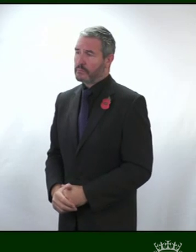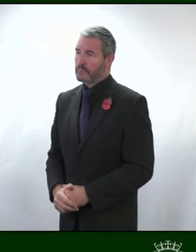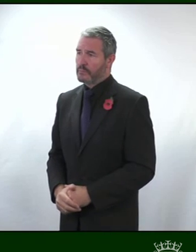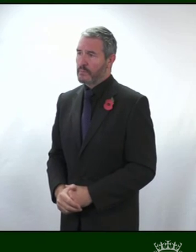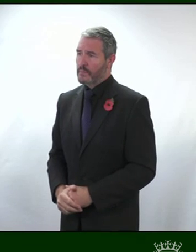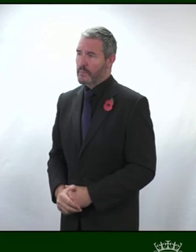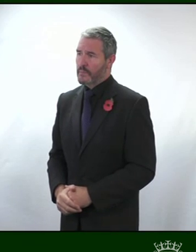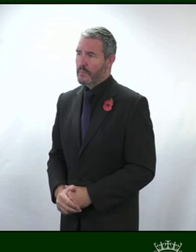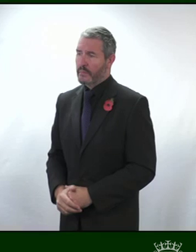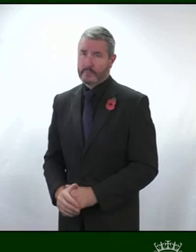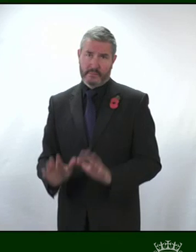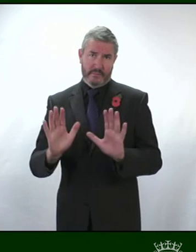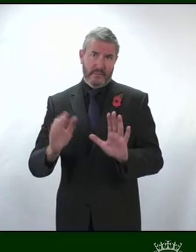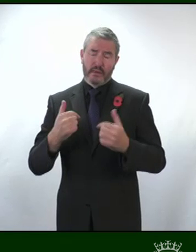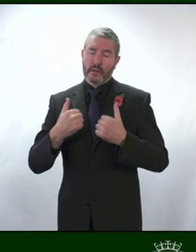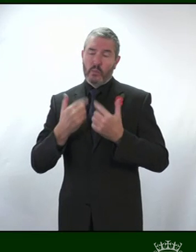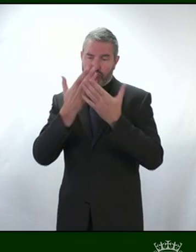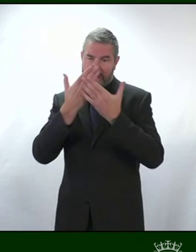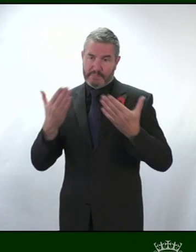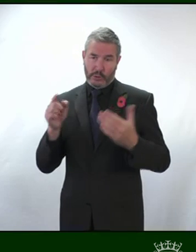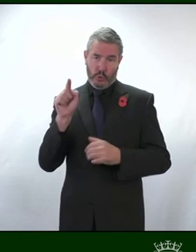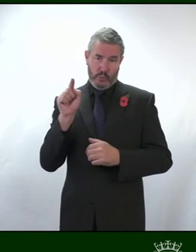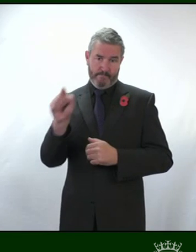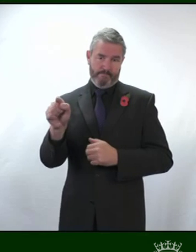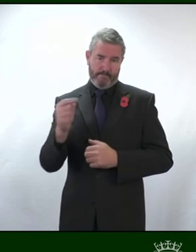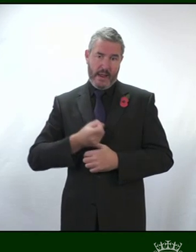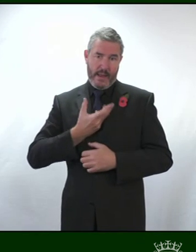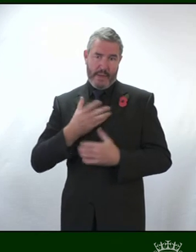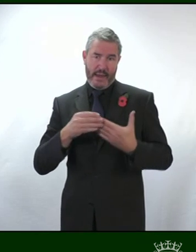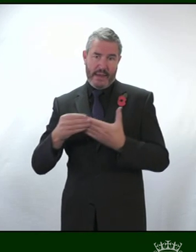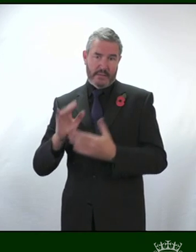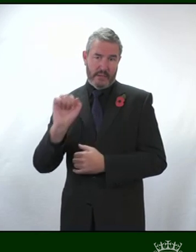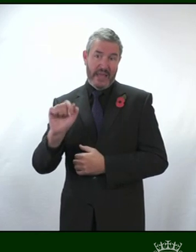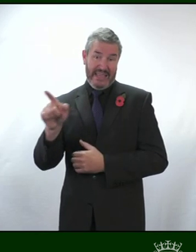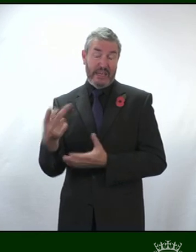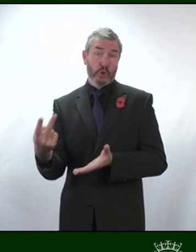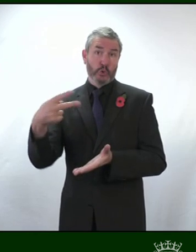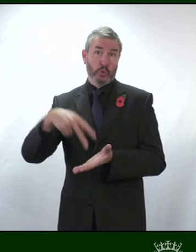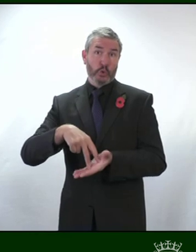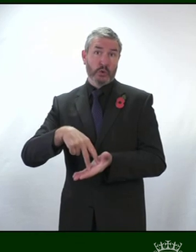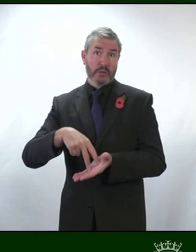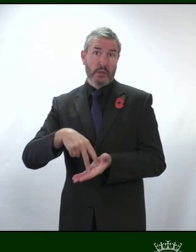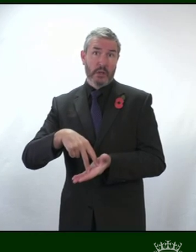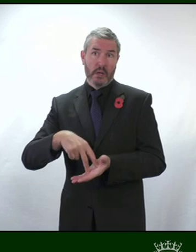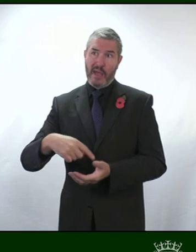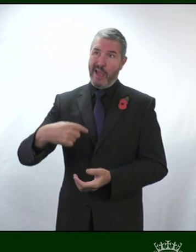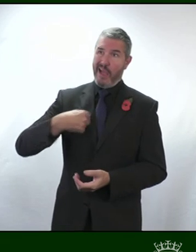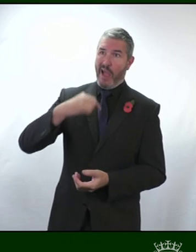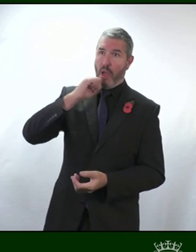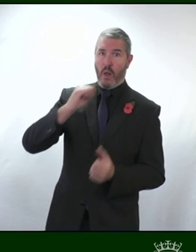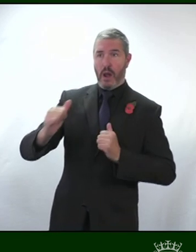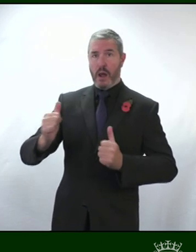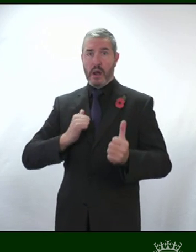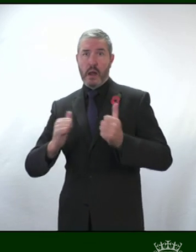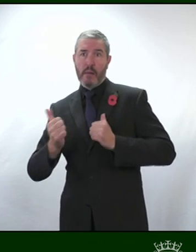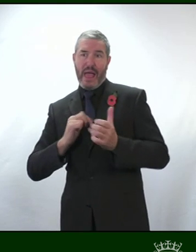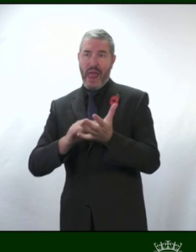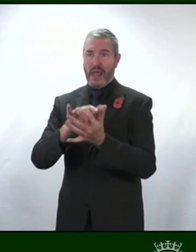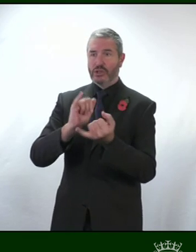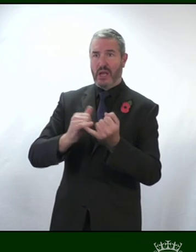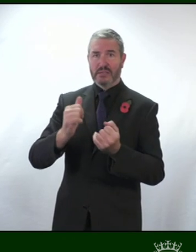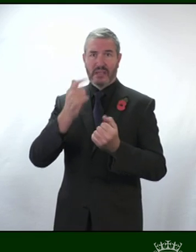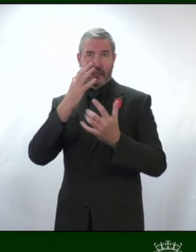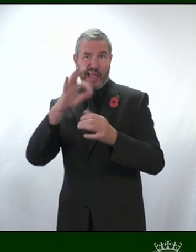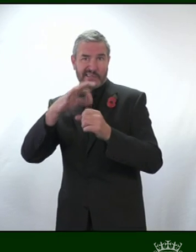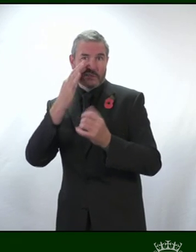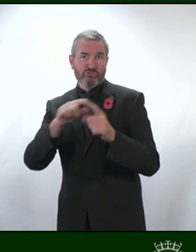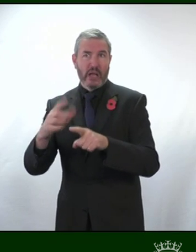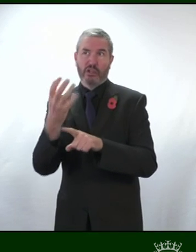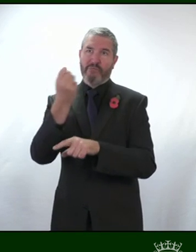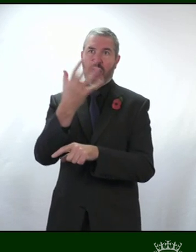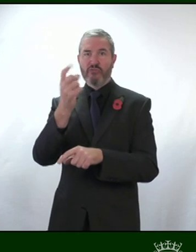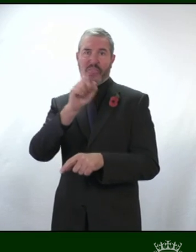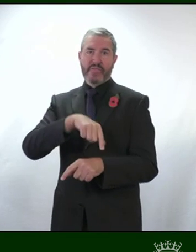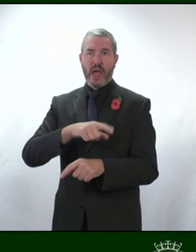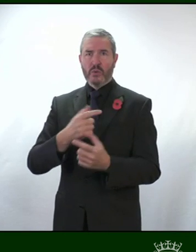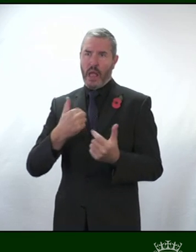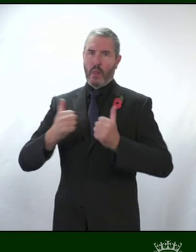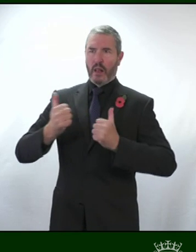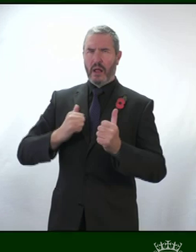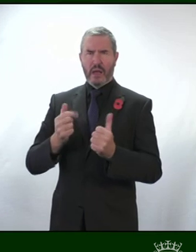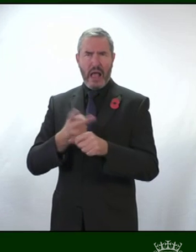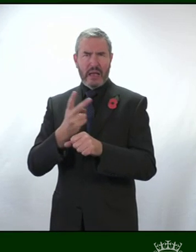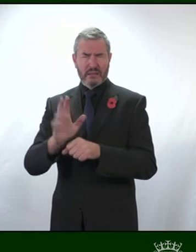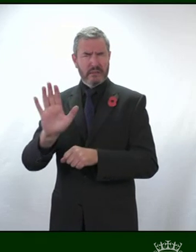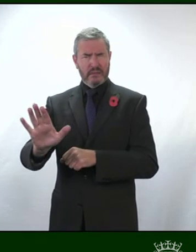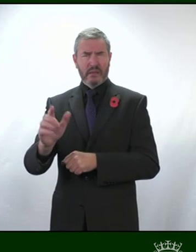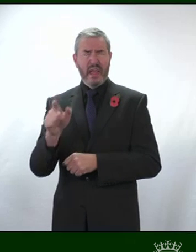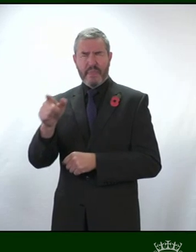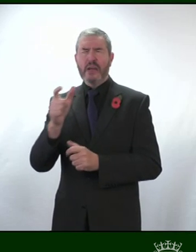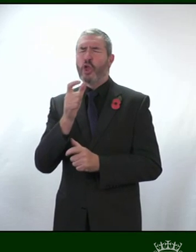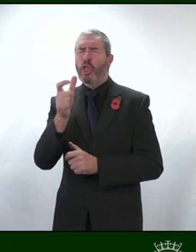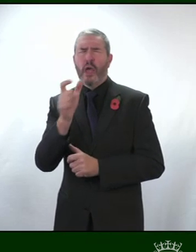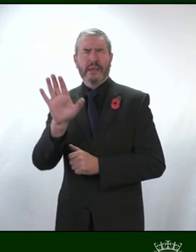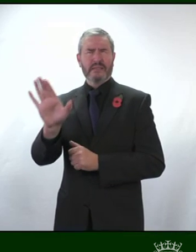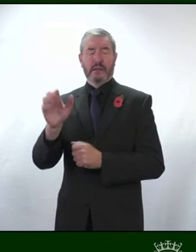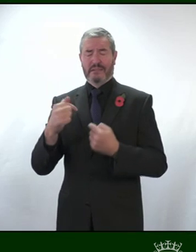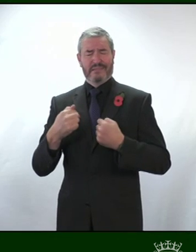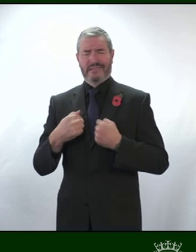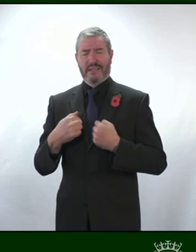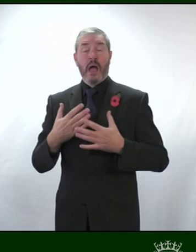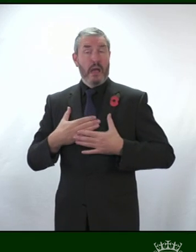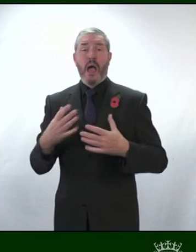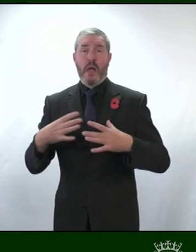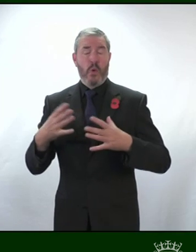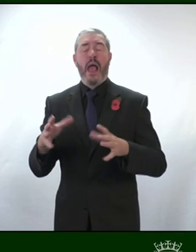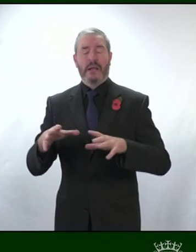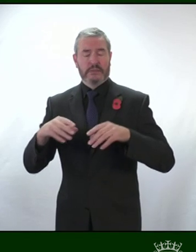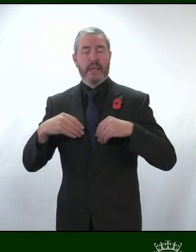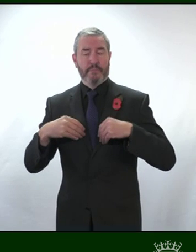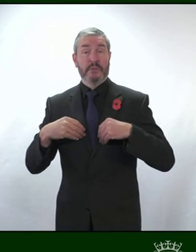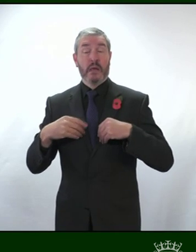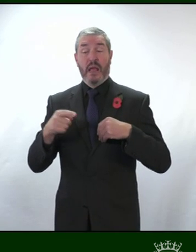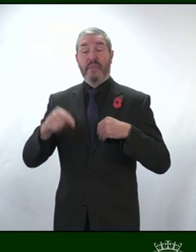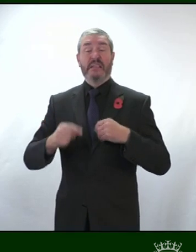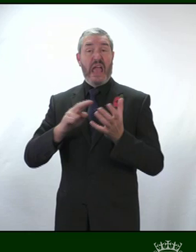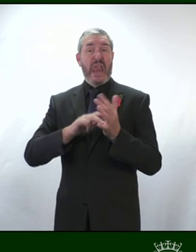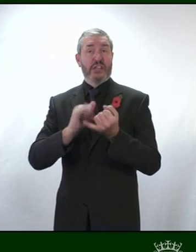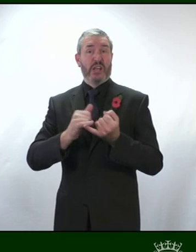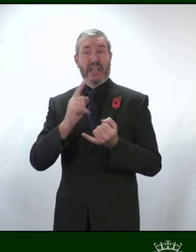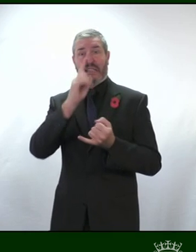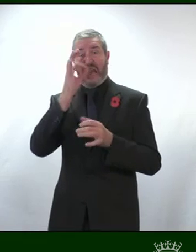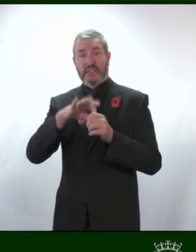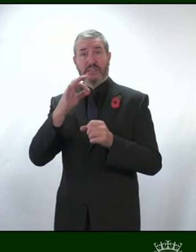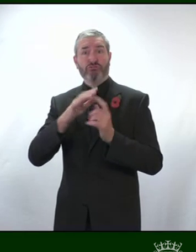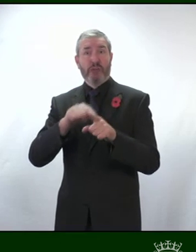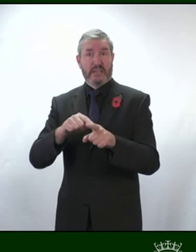With greatest respect to the right hon. and learned Gentleman, who has stood up and said that I will brag about NHS Test and Trace and its achievement of a target of capacity of 500,000, I am perfectly willing to accept the failings of NHS Test and Trace.